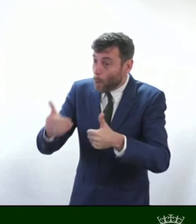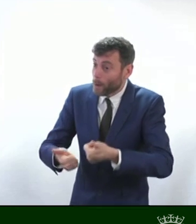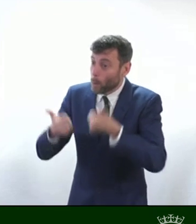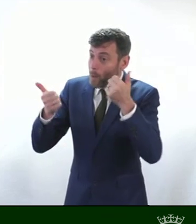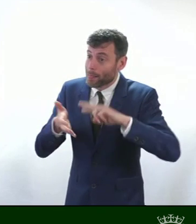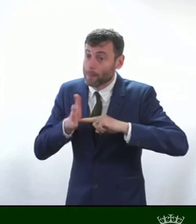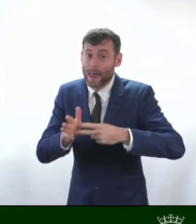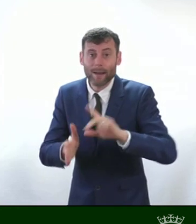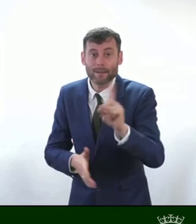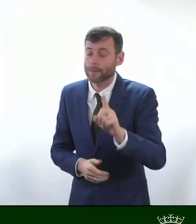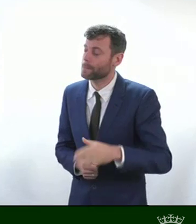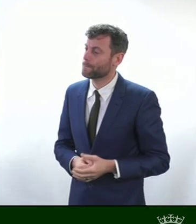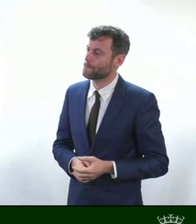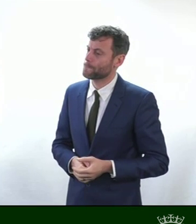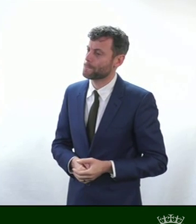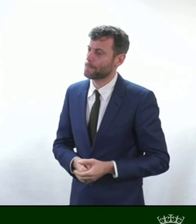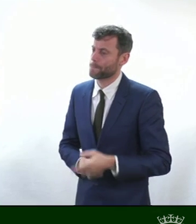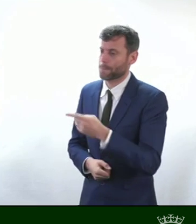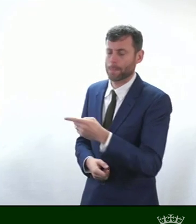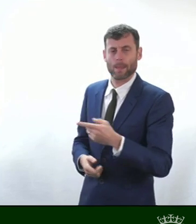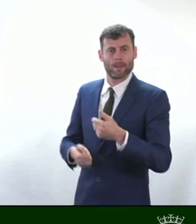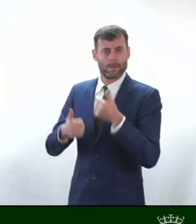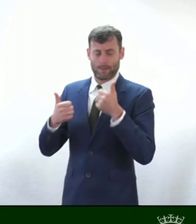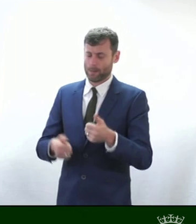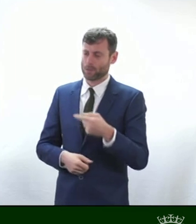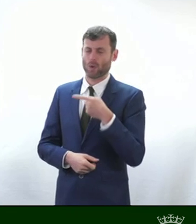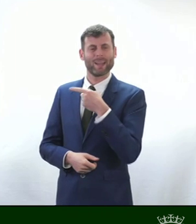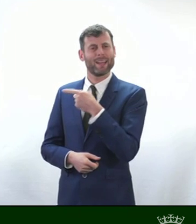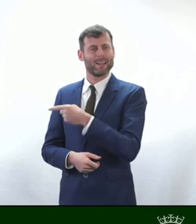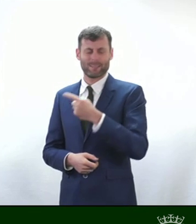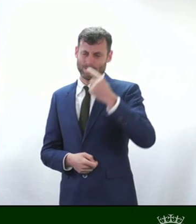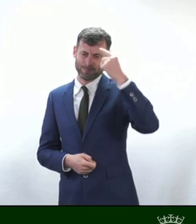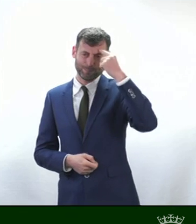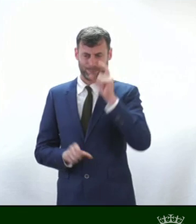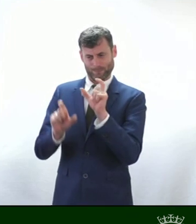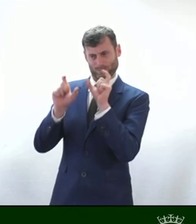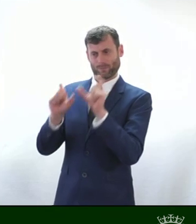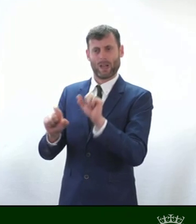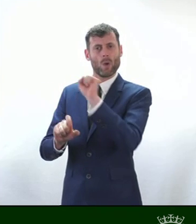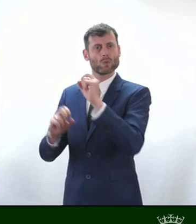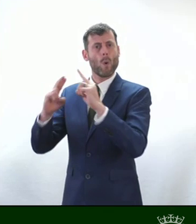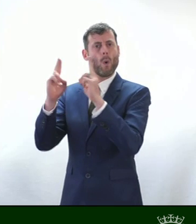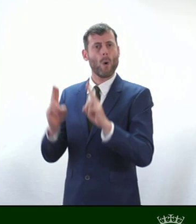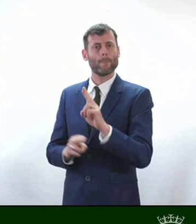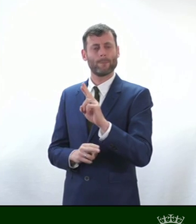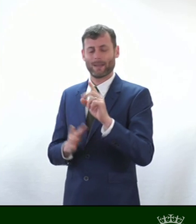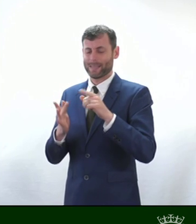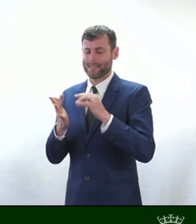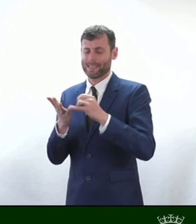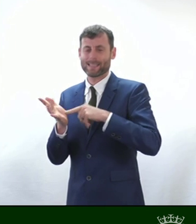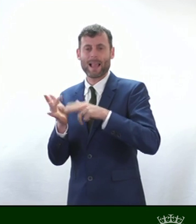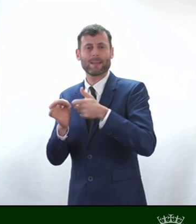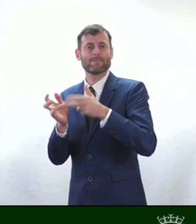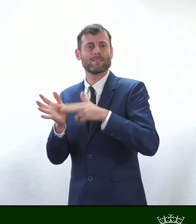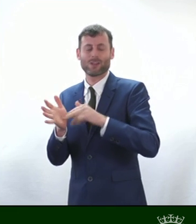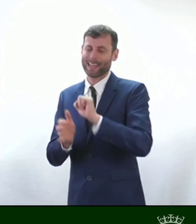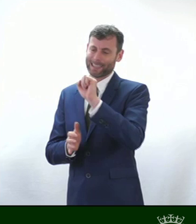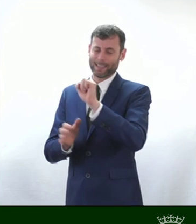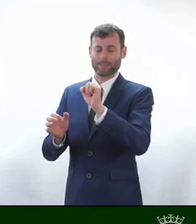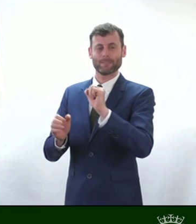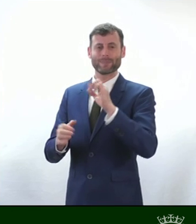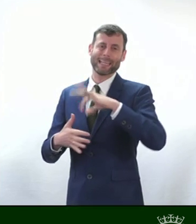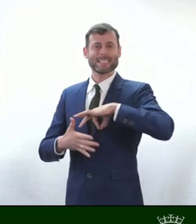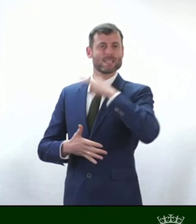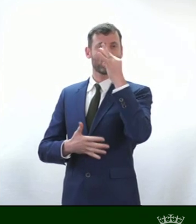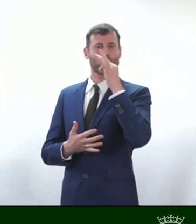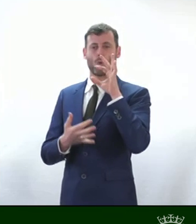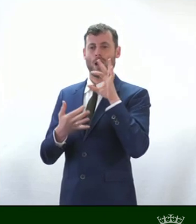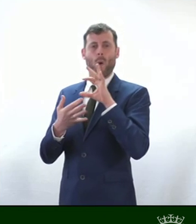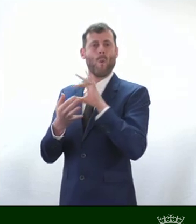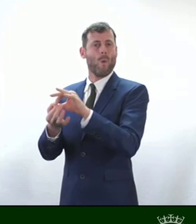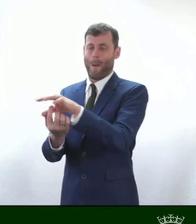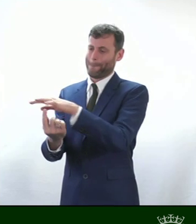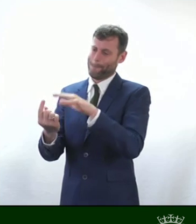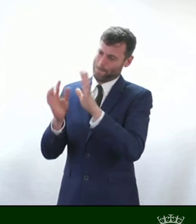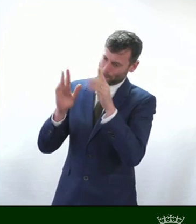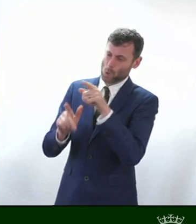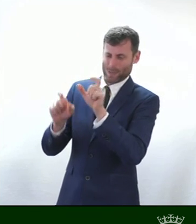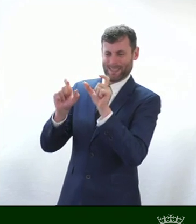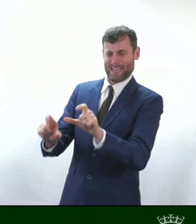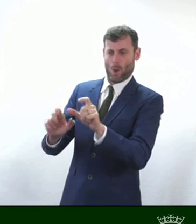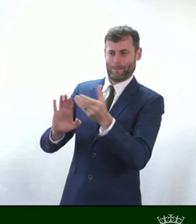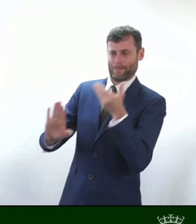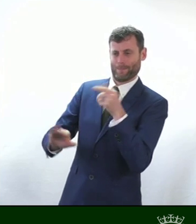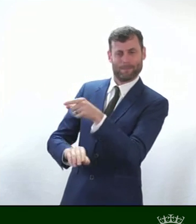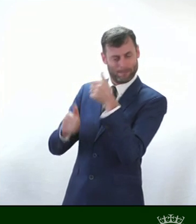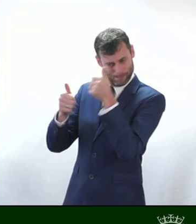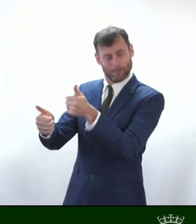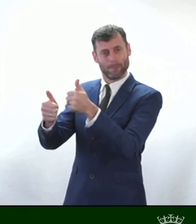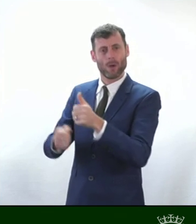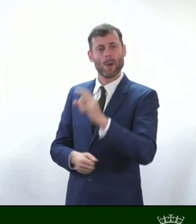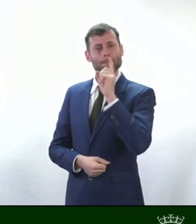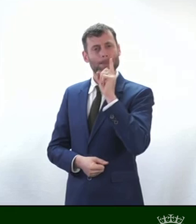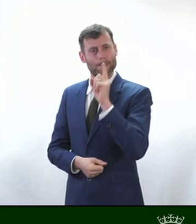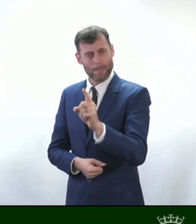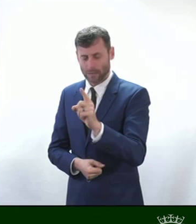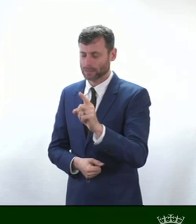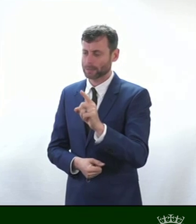I am delighted to welcome the right hon. and learned Gentleman here, from his vantage point of exile in Islington, his spiritual home, and wish him all the best in his self-isolation.